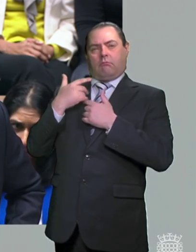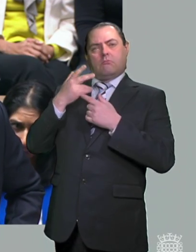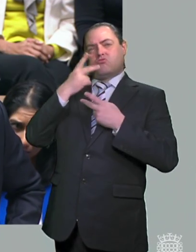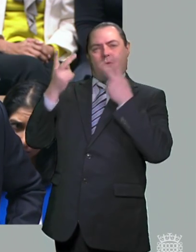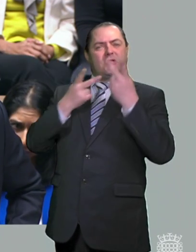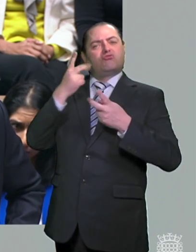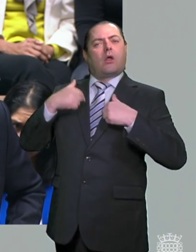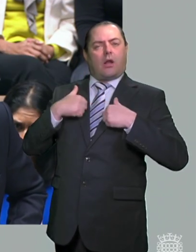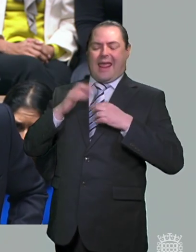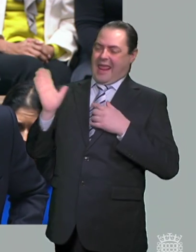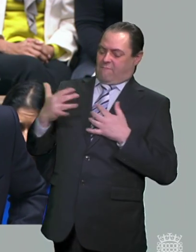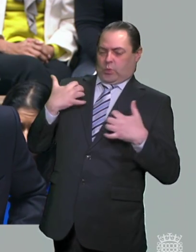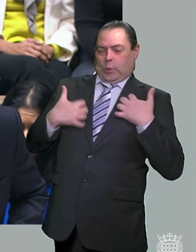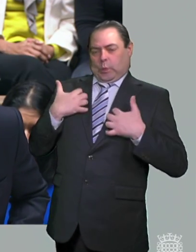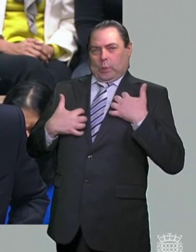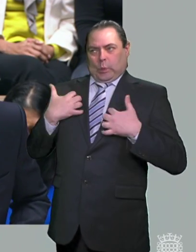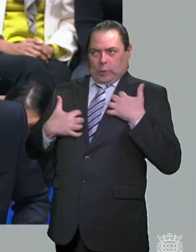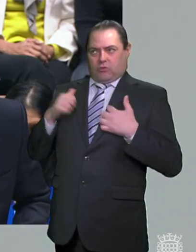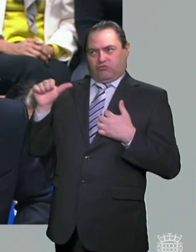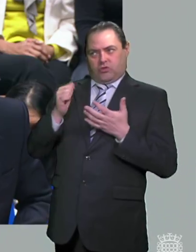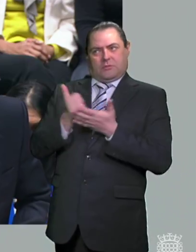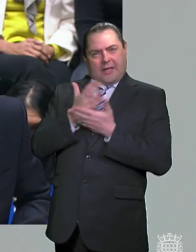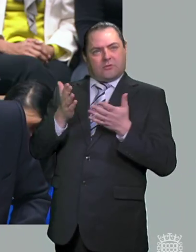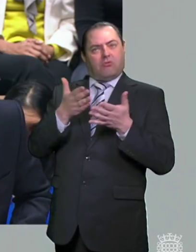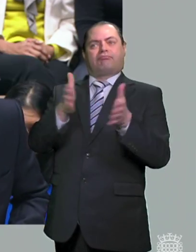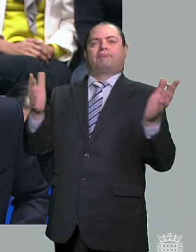I know that everyone is looking forward to it.